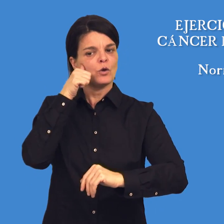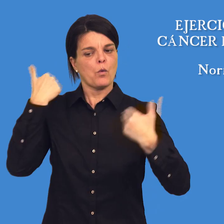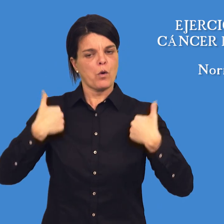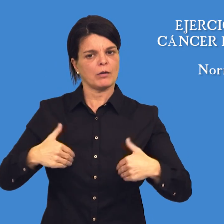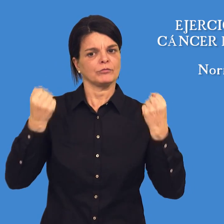cuerpo